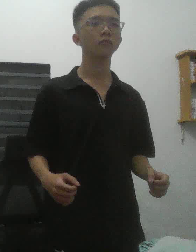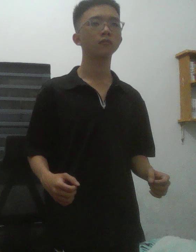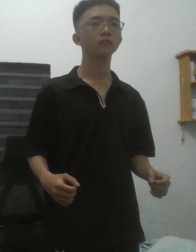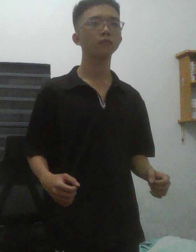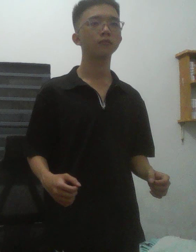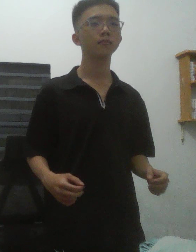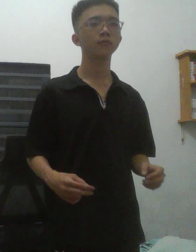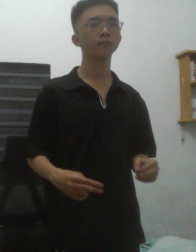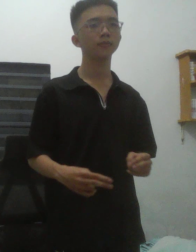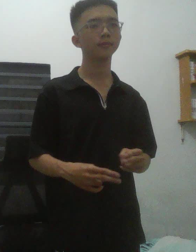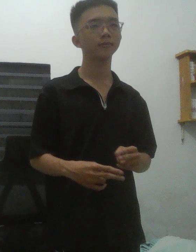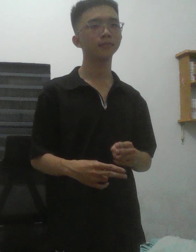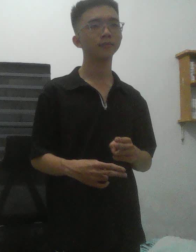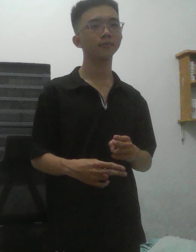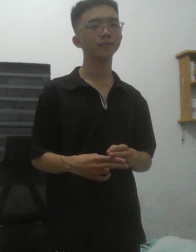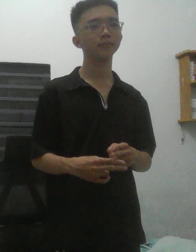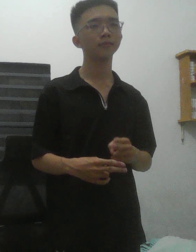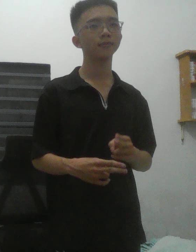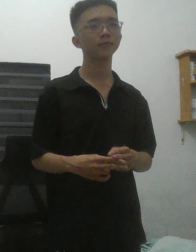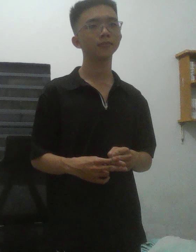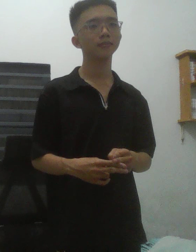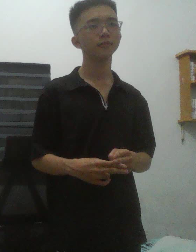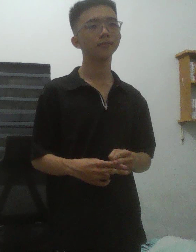ten